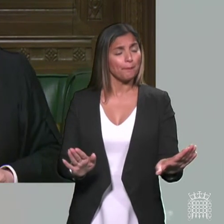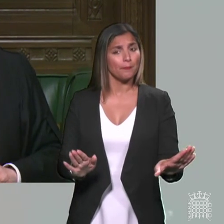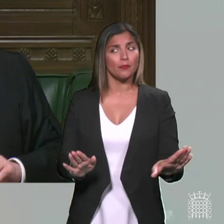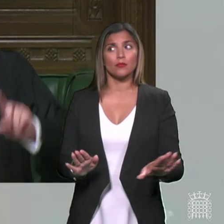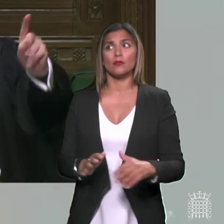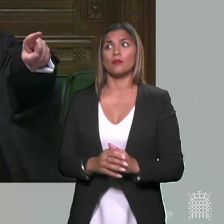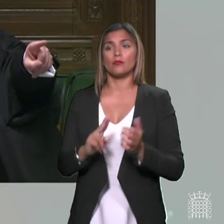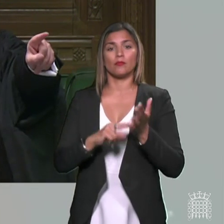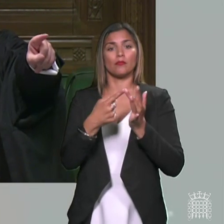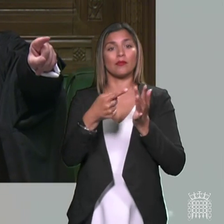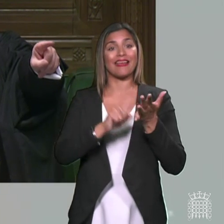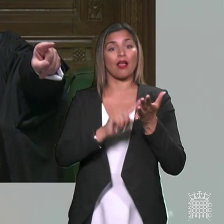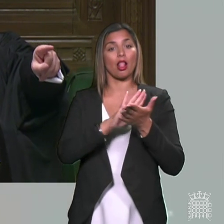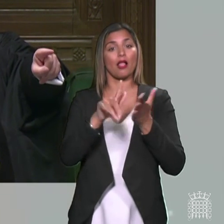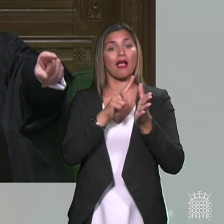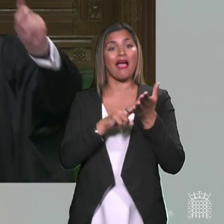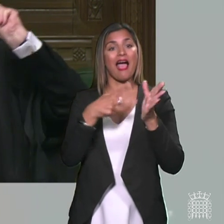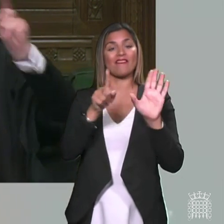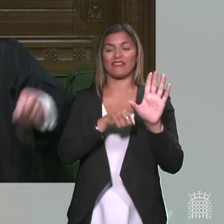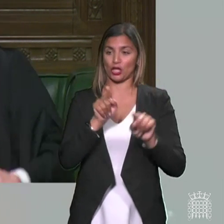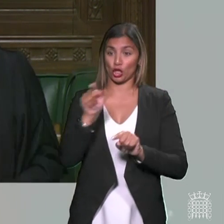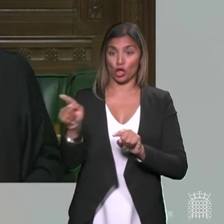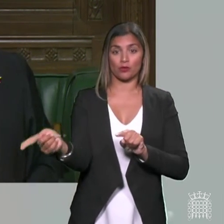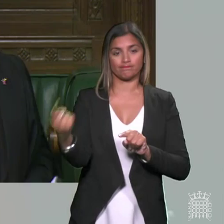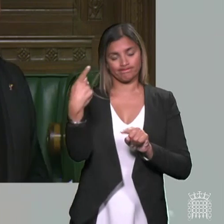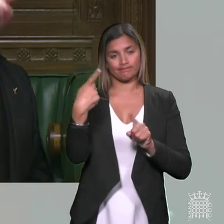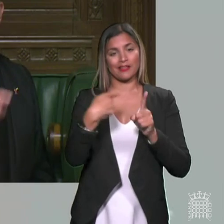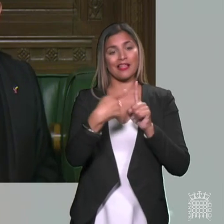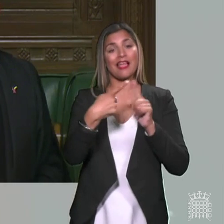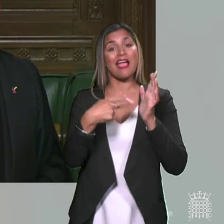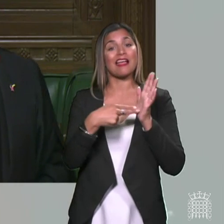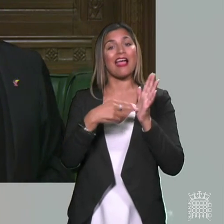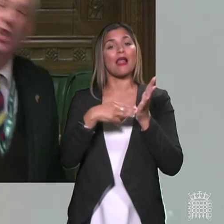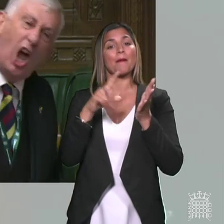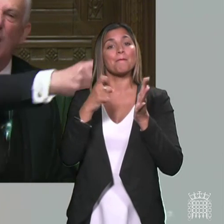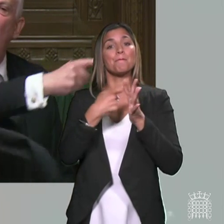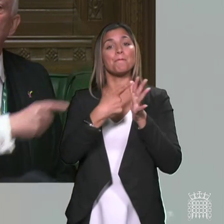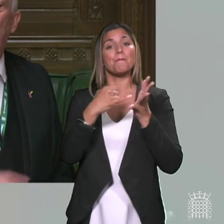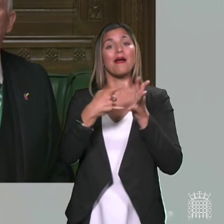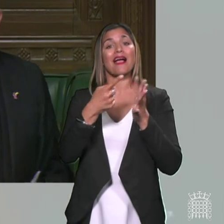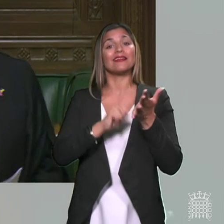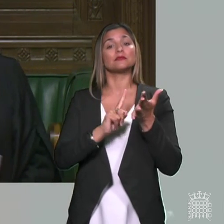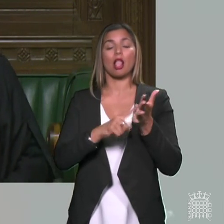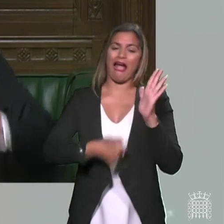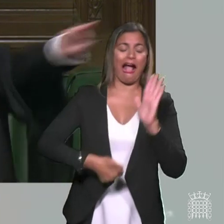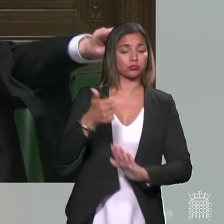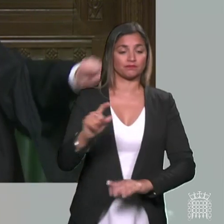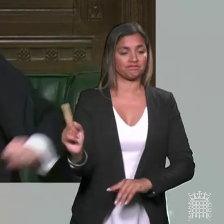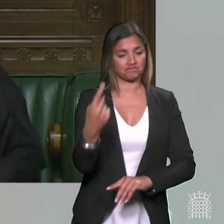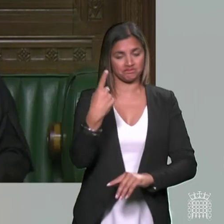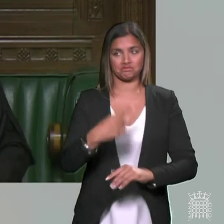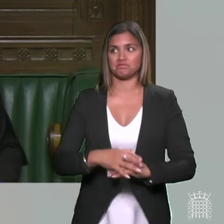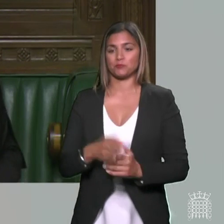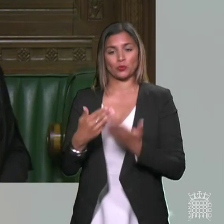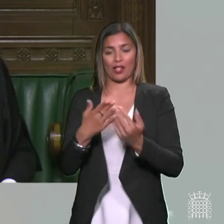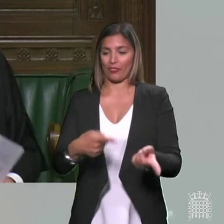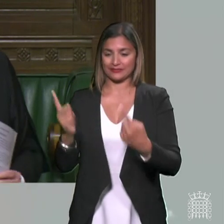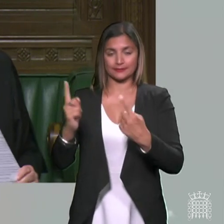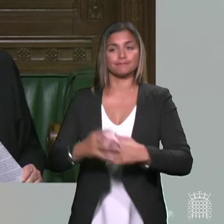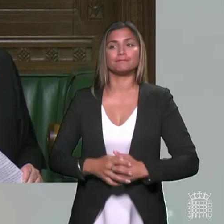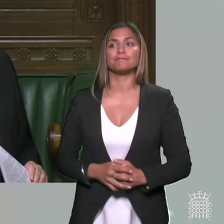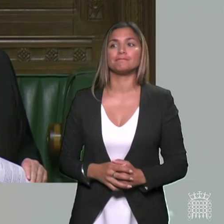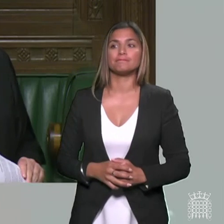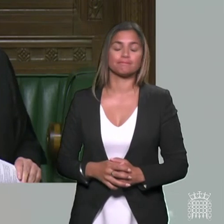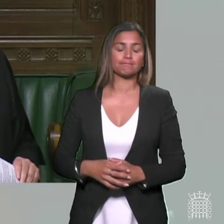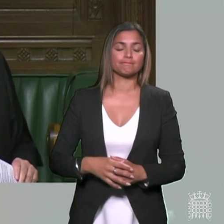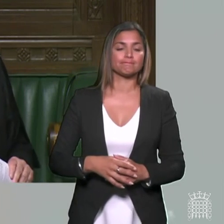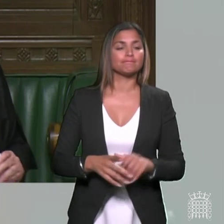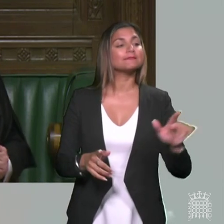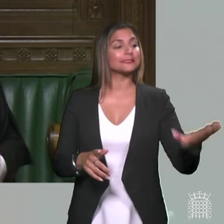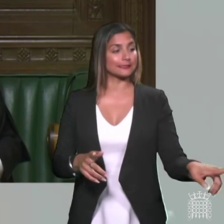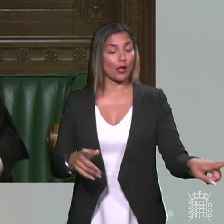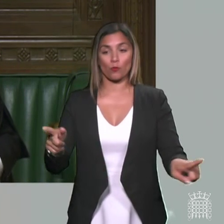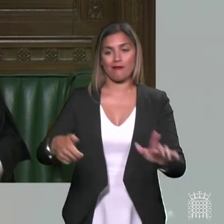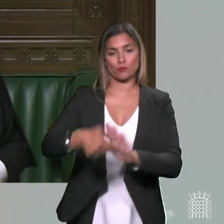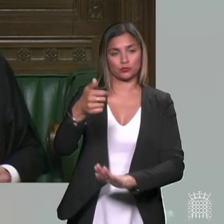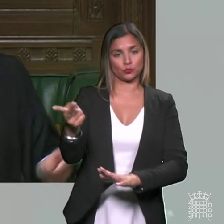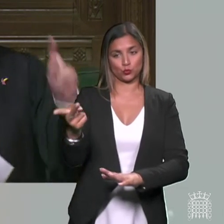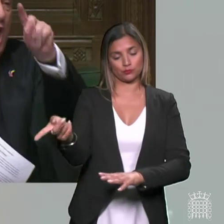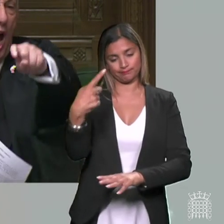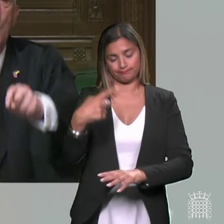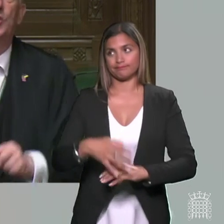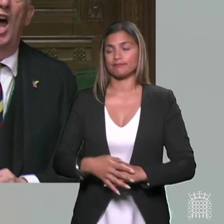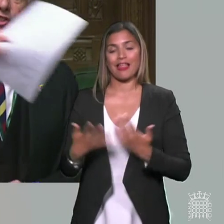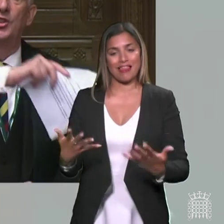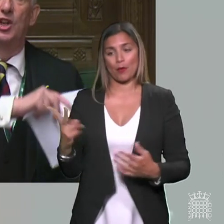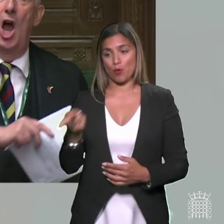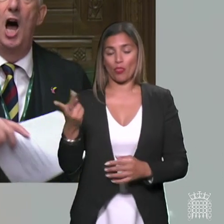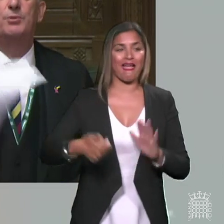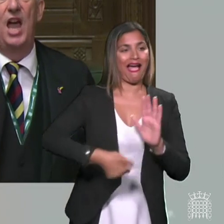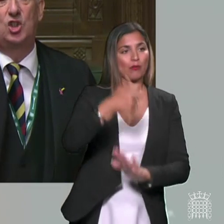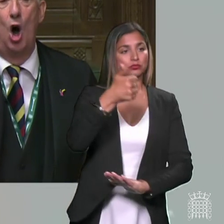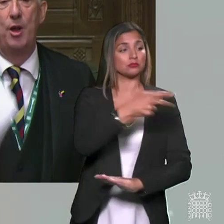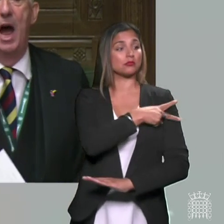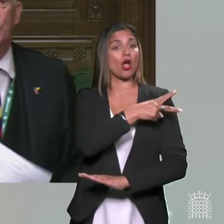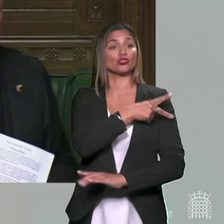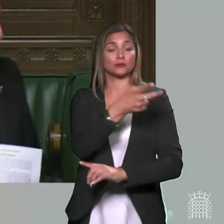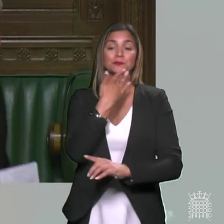Order. I am now naming you, Neale Hanvey and Kenny MacAskill, and I ask you to leave the Chamber.